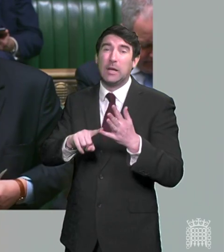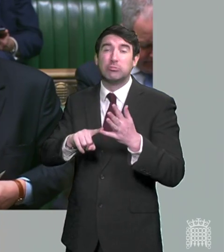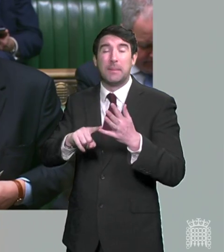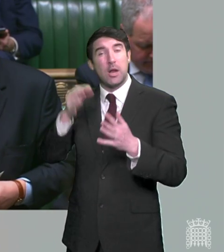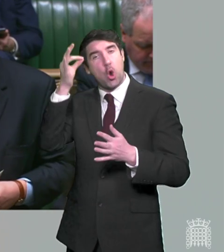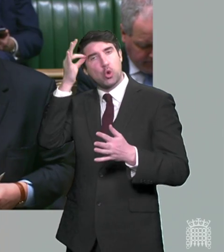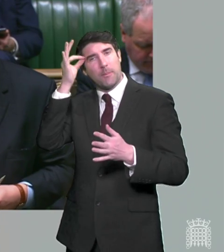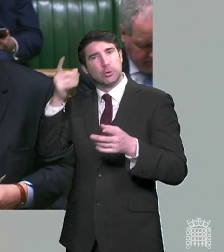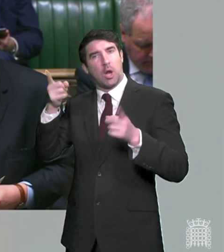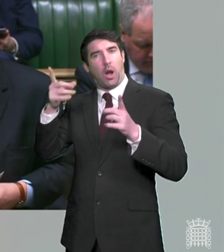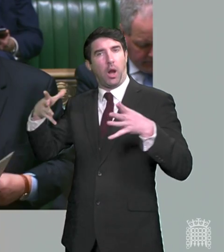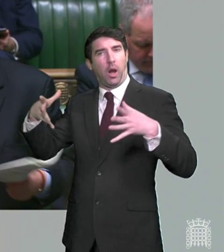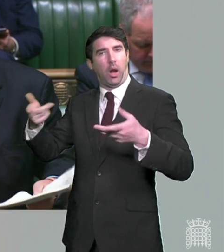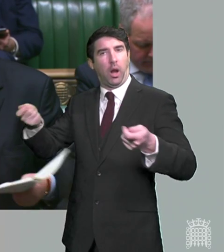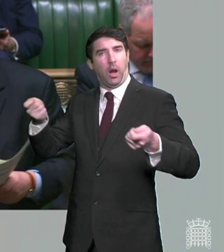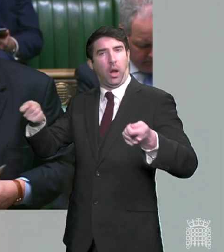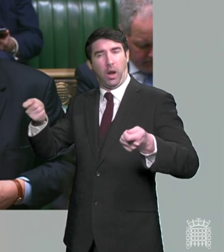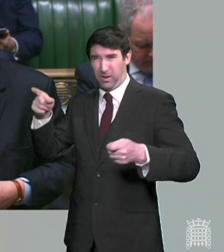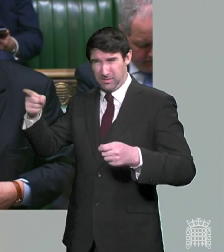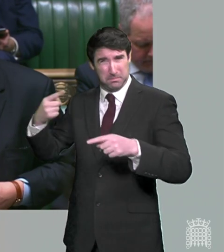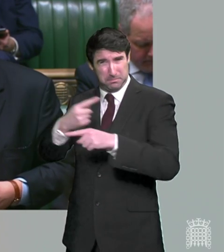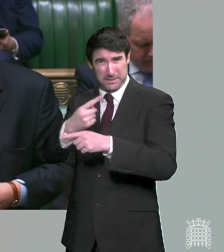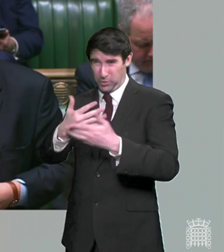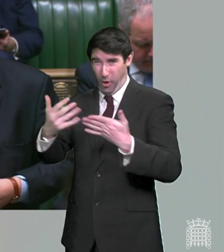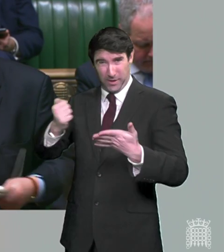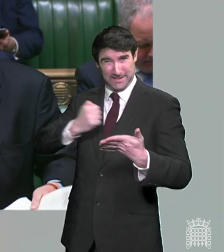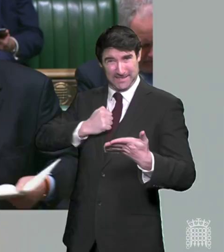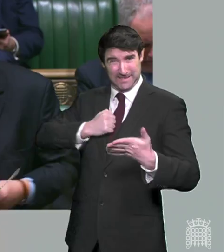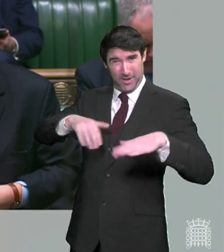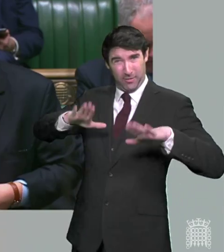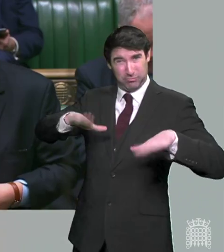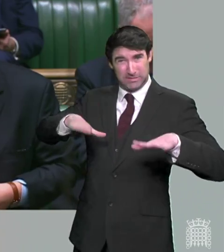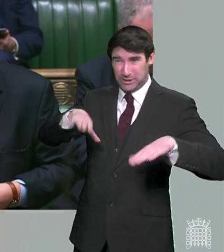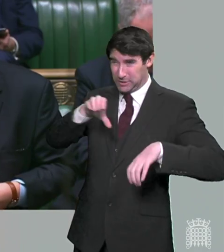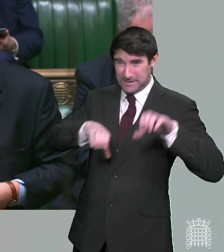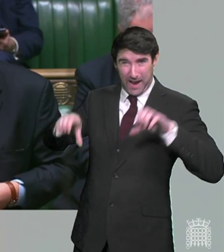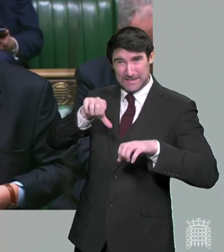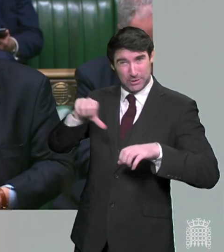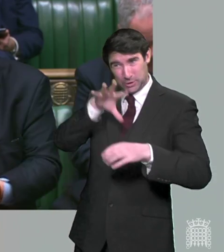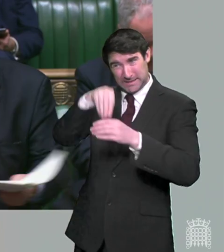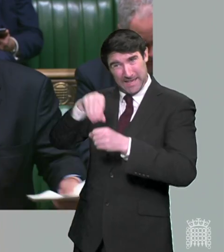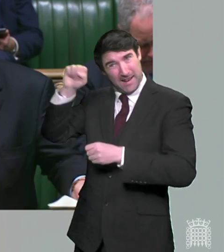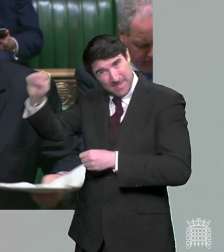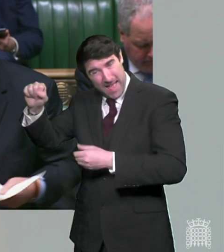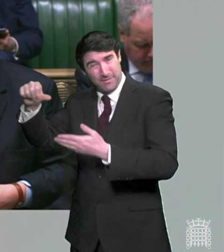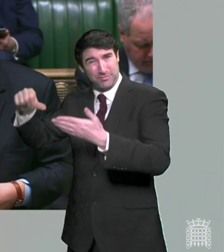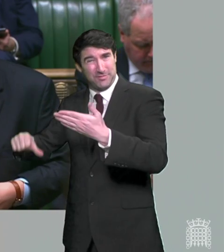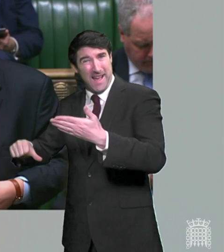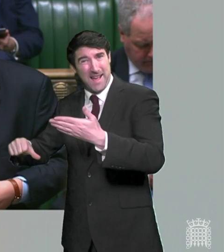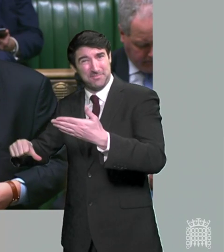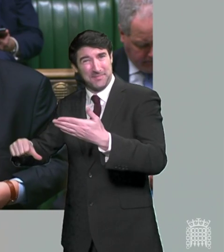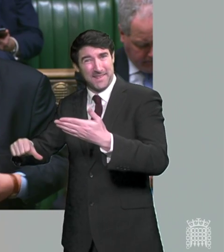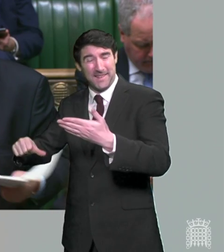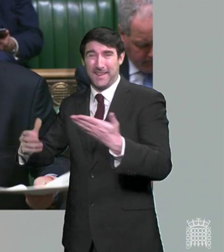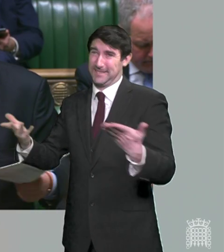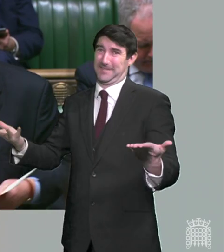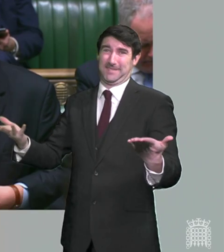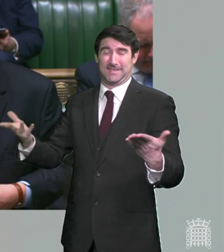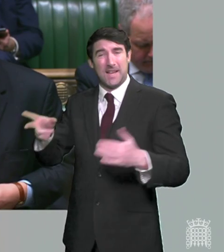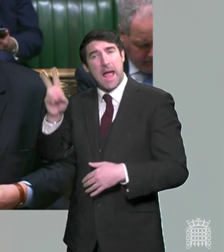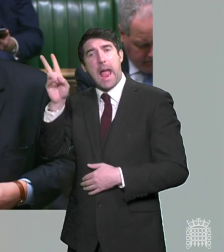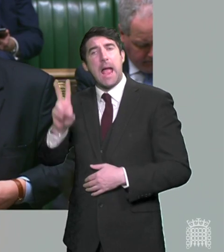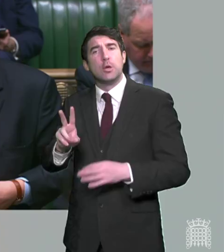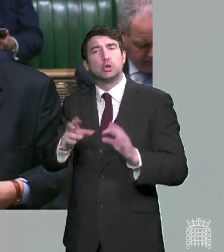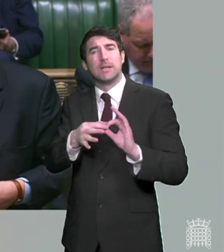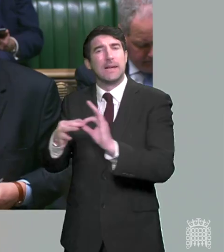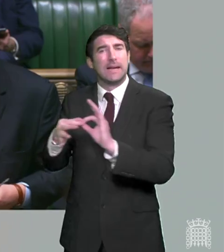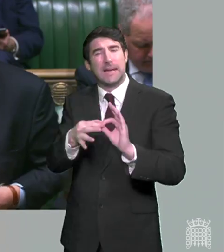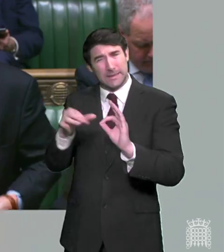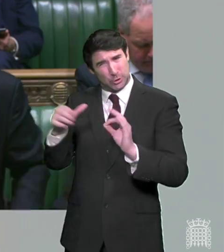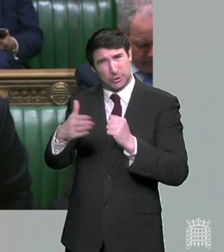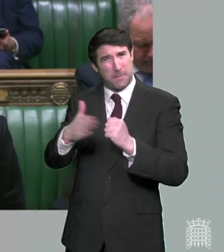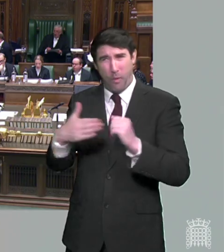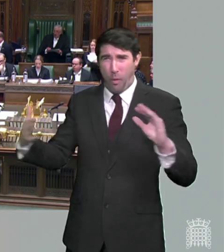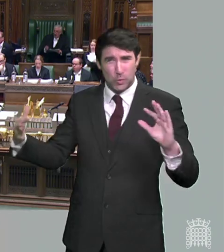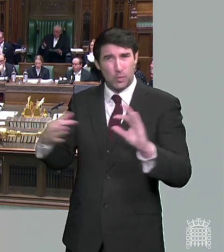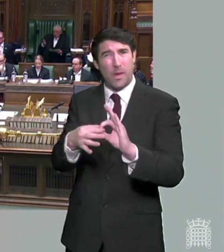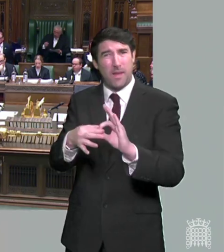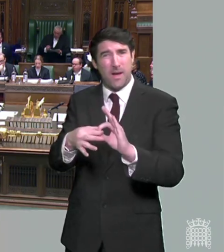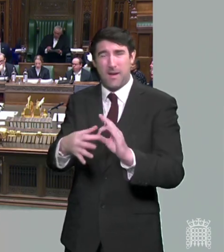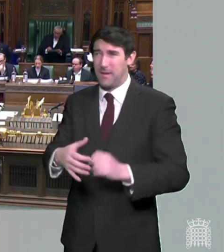Our not being part of its research programme means that it is missing out on some of the best scientists in Europe, and on energy co-operation—a vital interest—we need to do better?